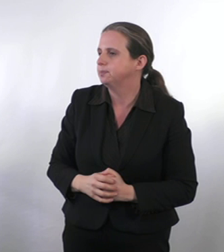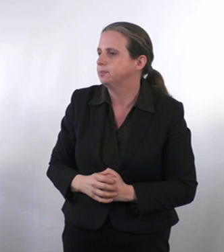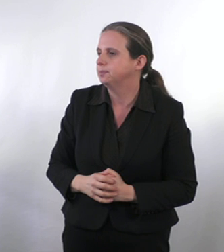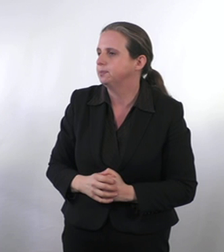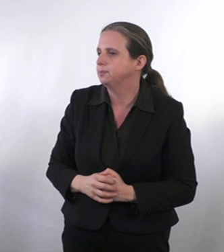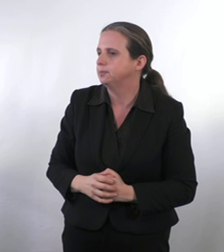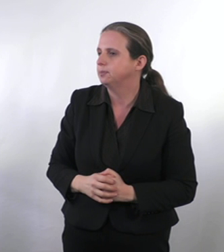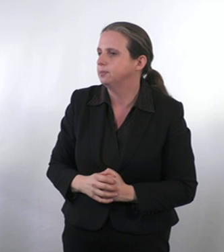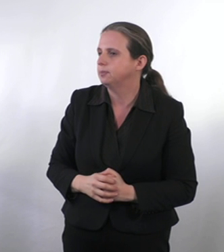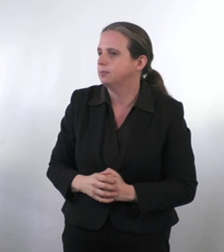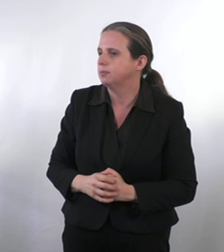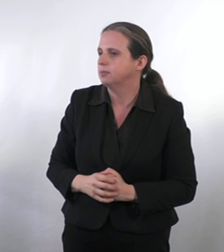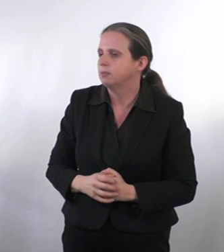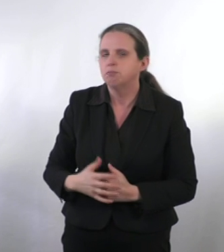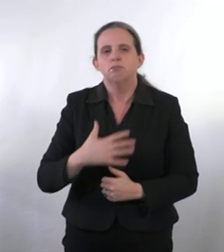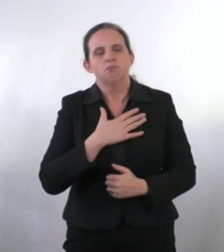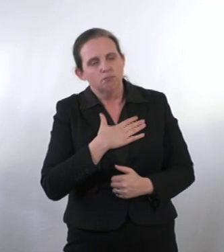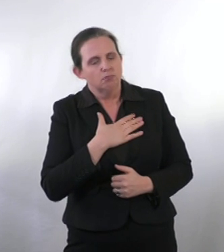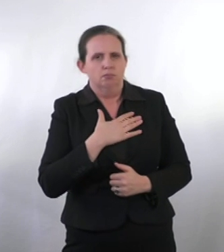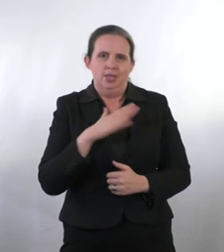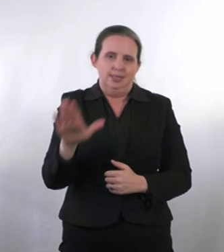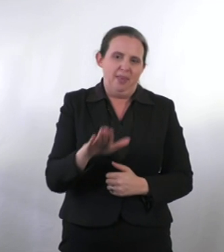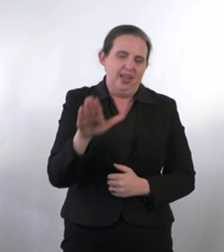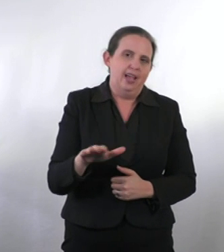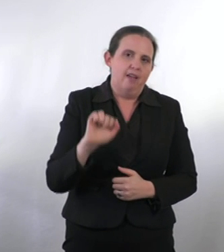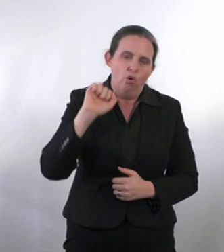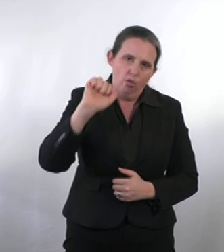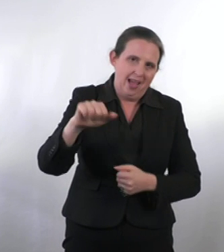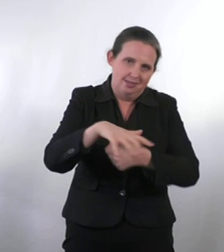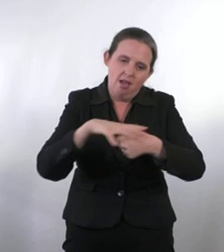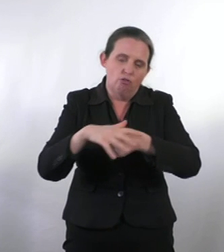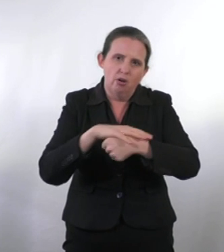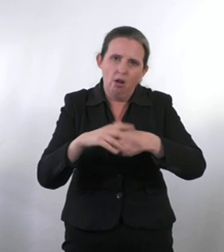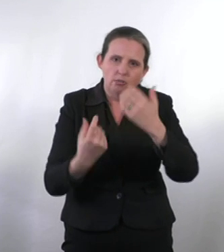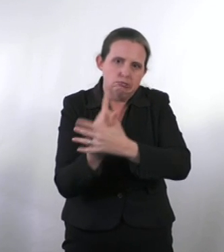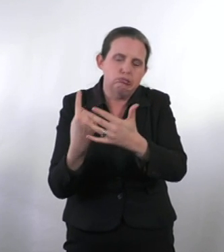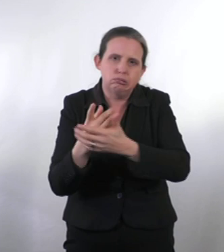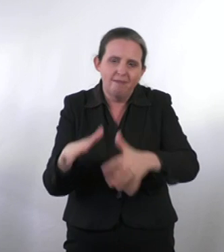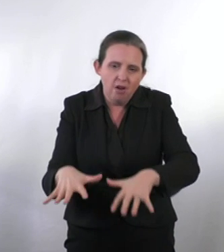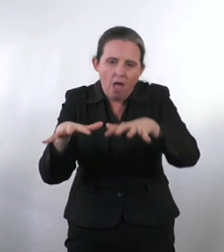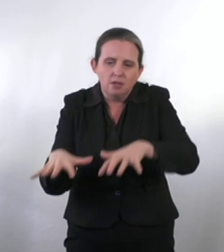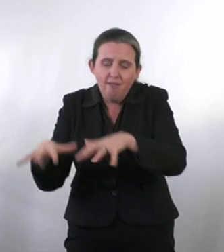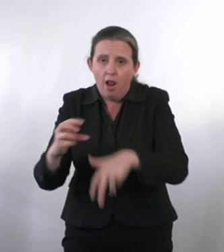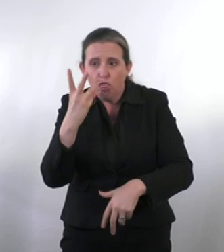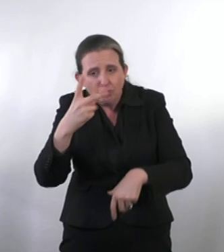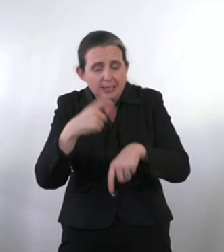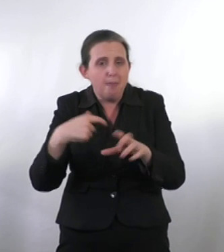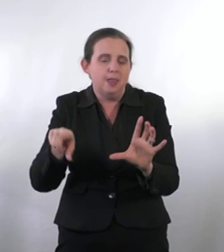deep sympathy for Ickford in my hon. Friend’s constituency and the flooding it has suffered; I know Ickford.